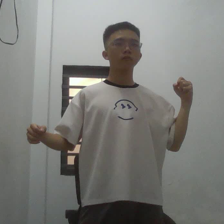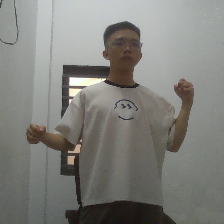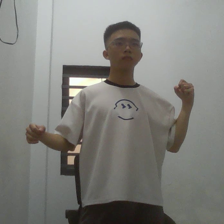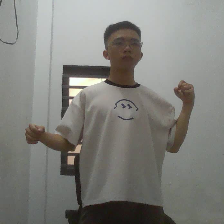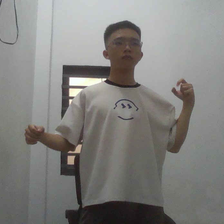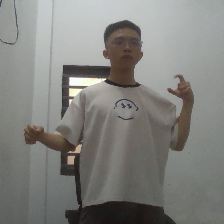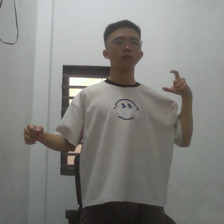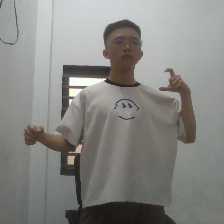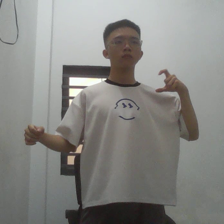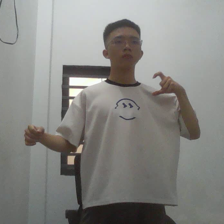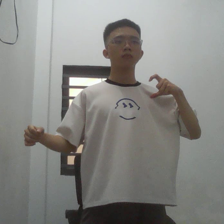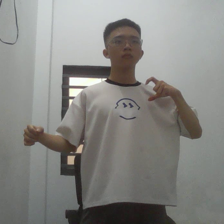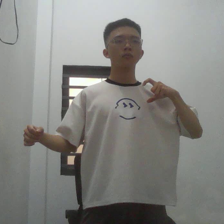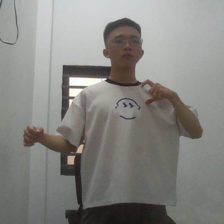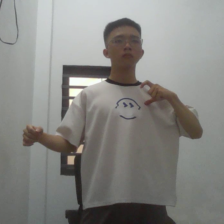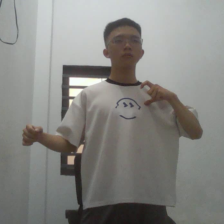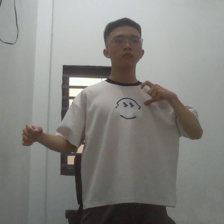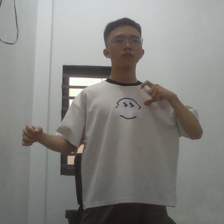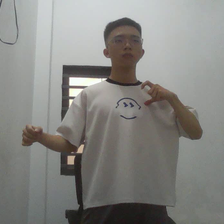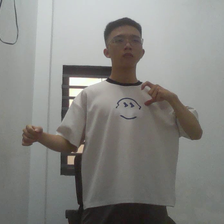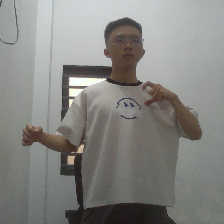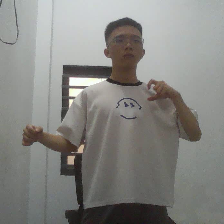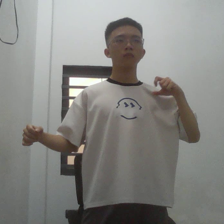giau co